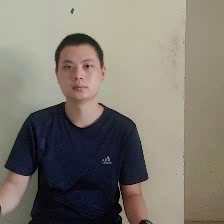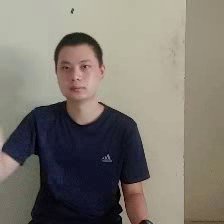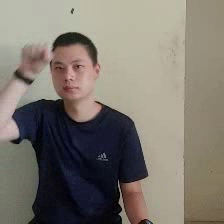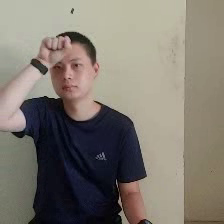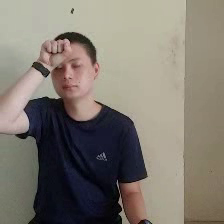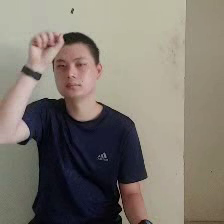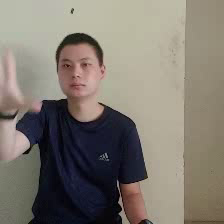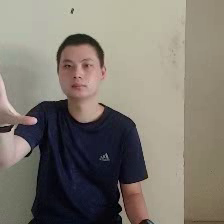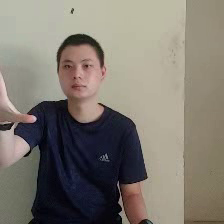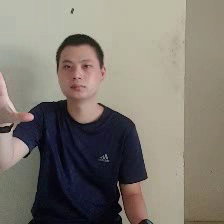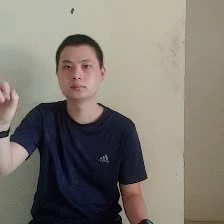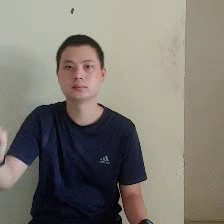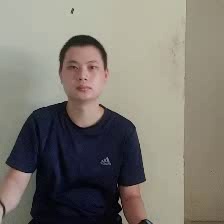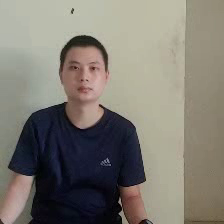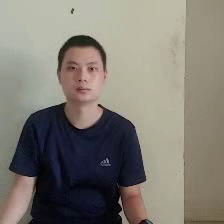Dạy dỗ